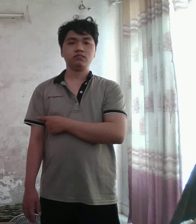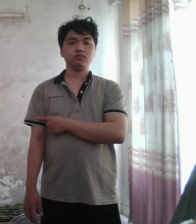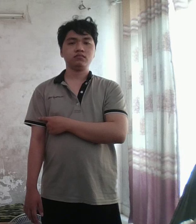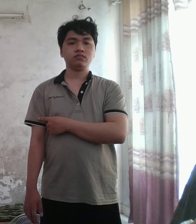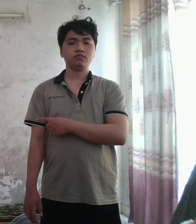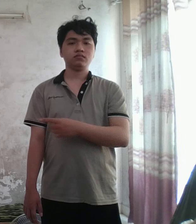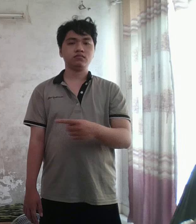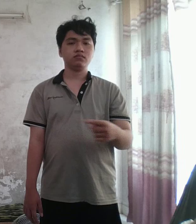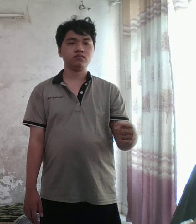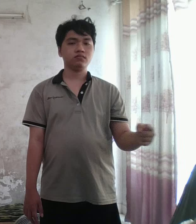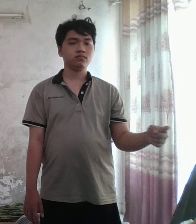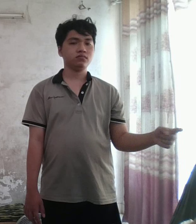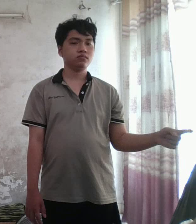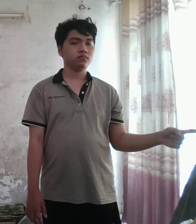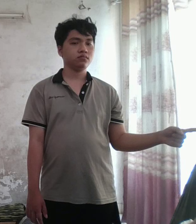cac ban